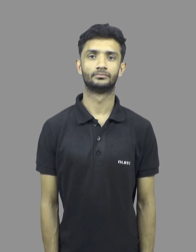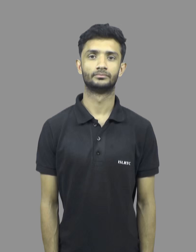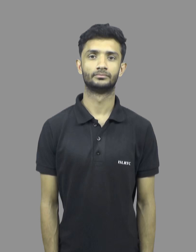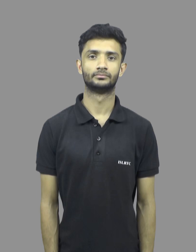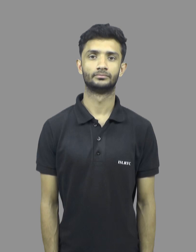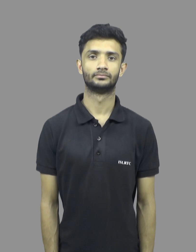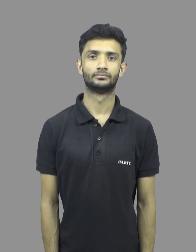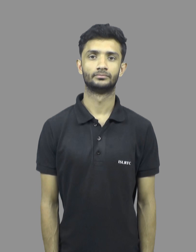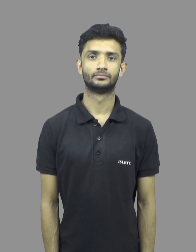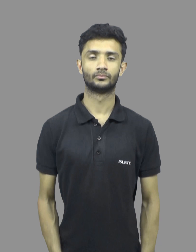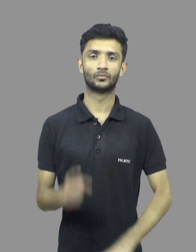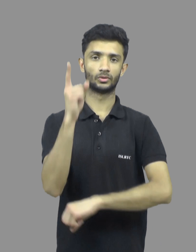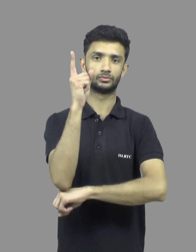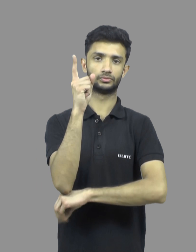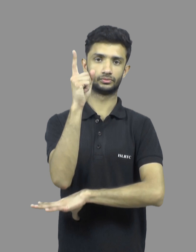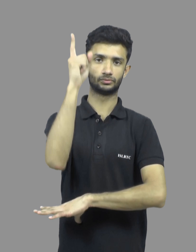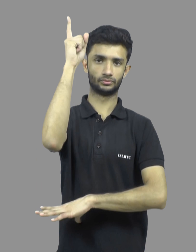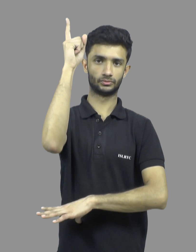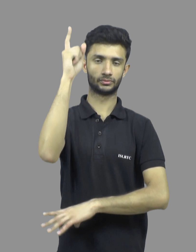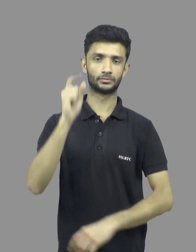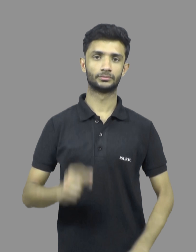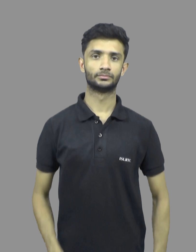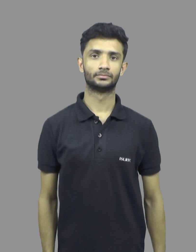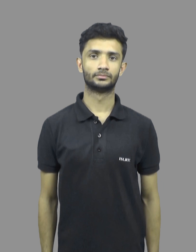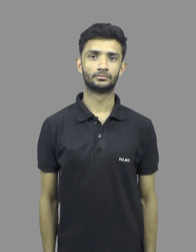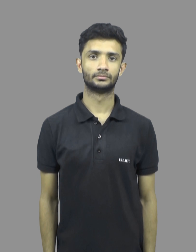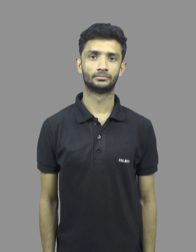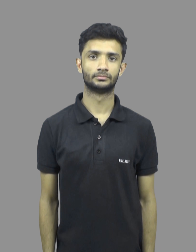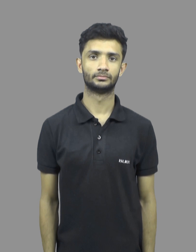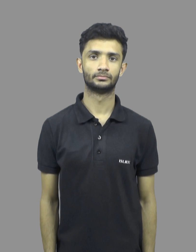Rocket